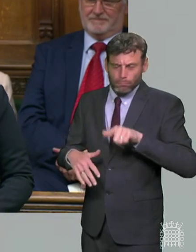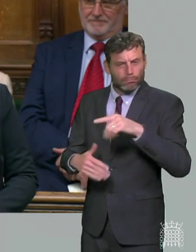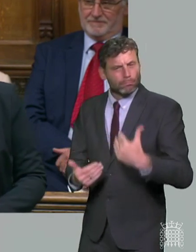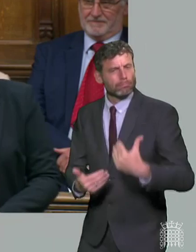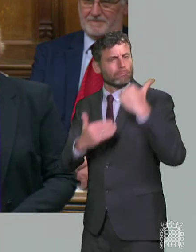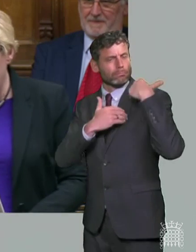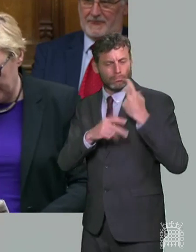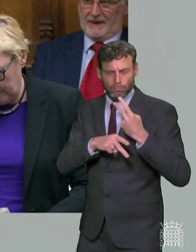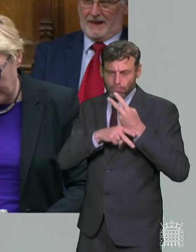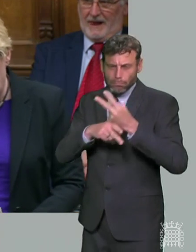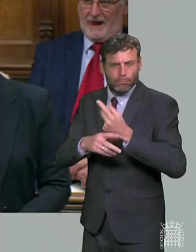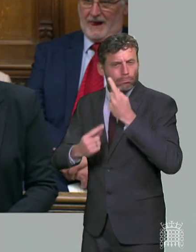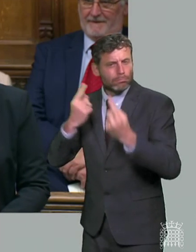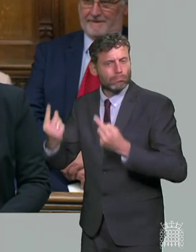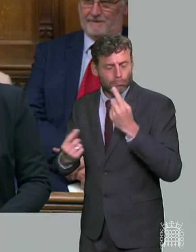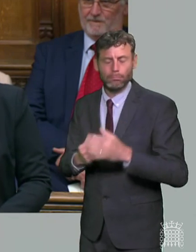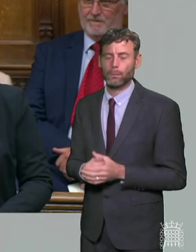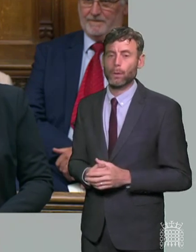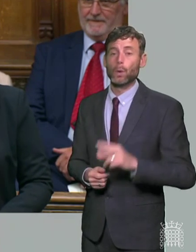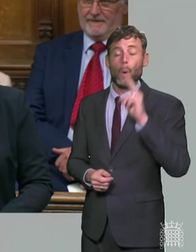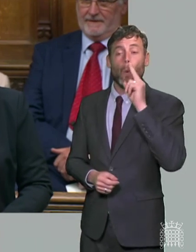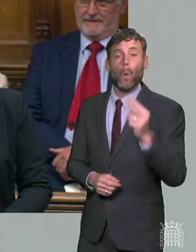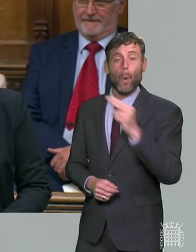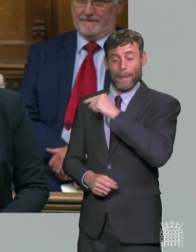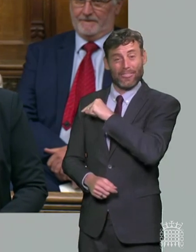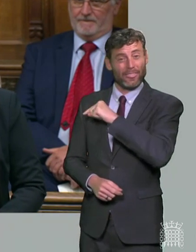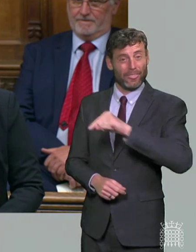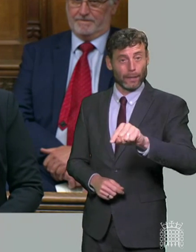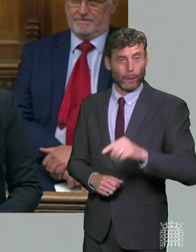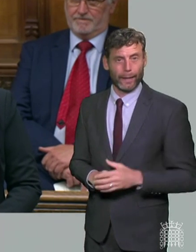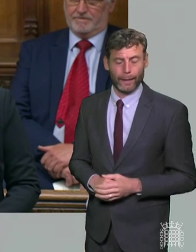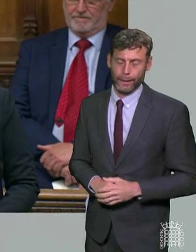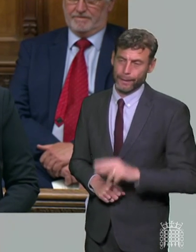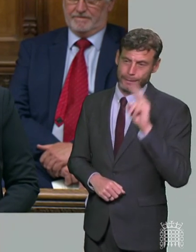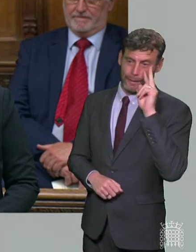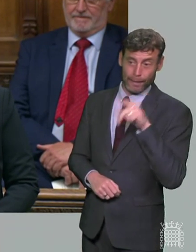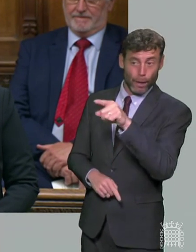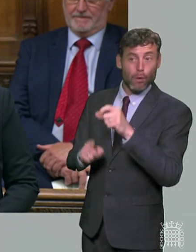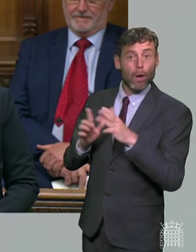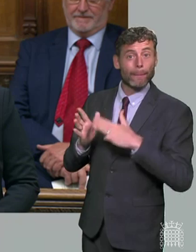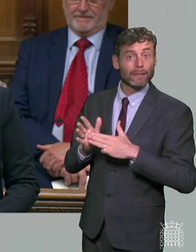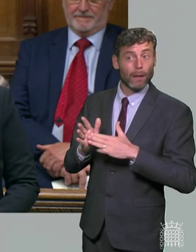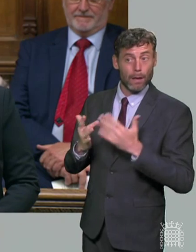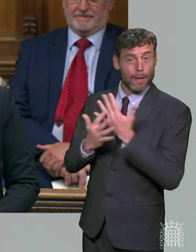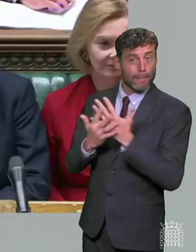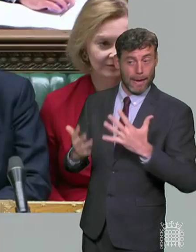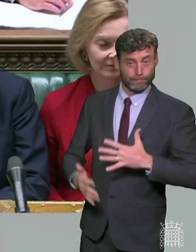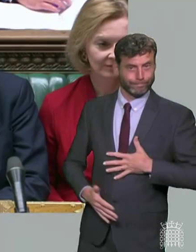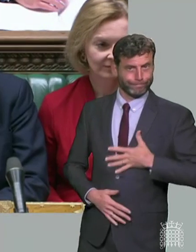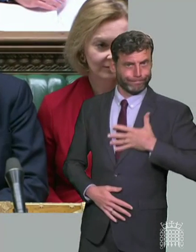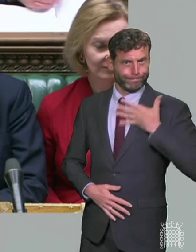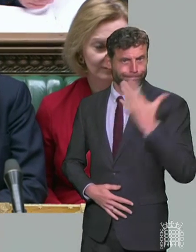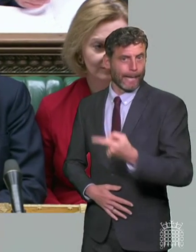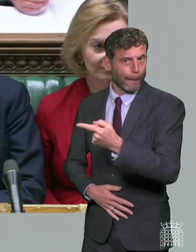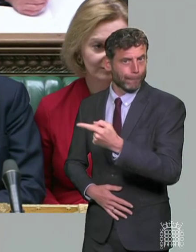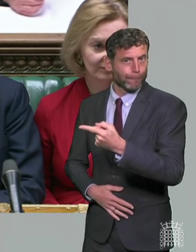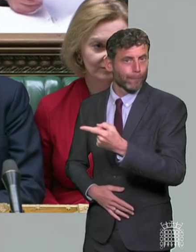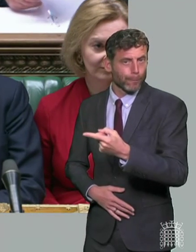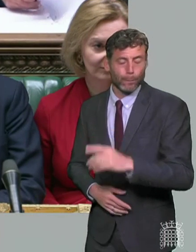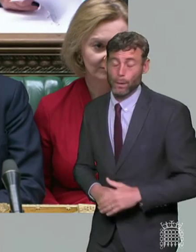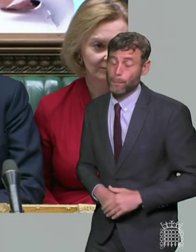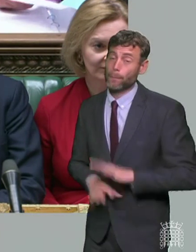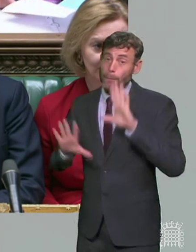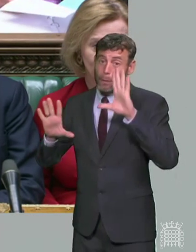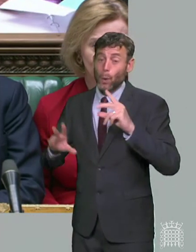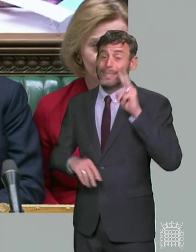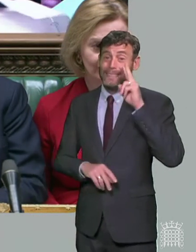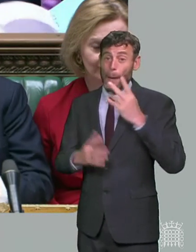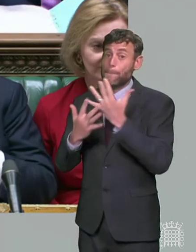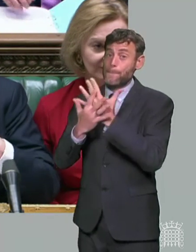This week’s events have demonstrated just how loathed this Prime Minister is—and that is only in his own party.